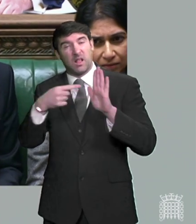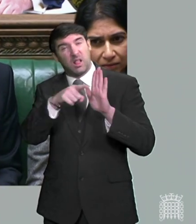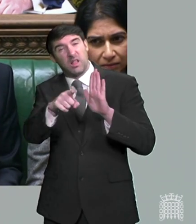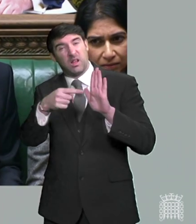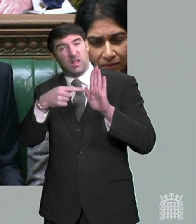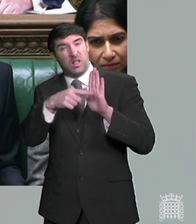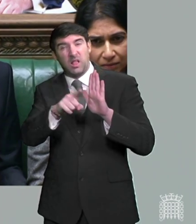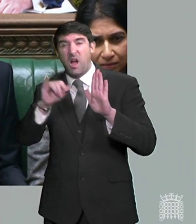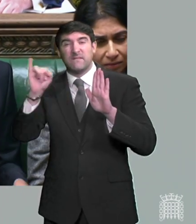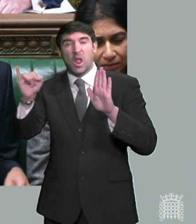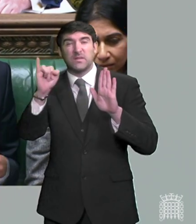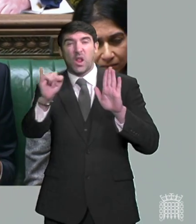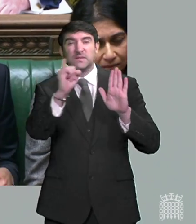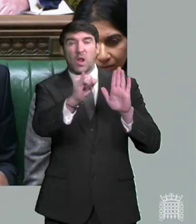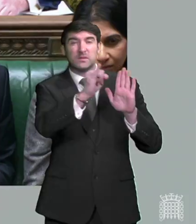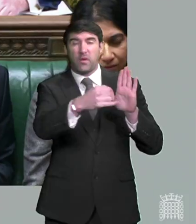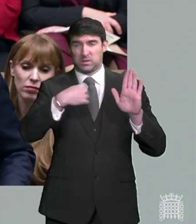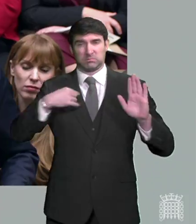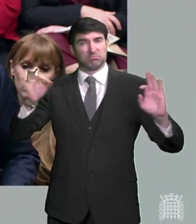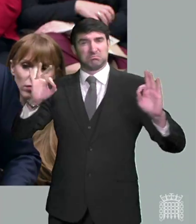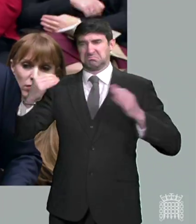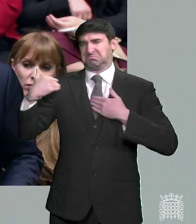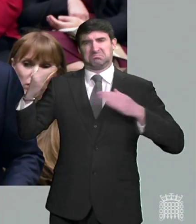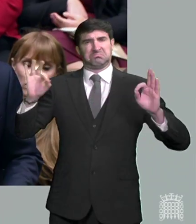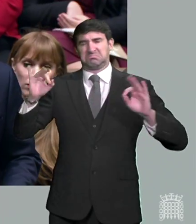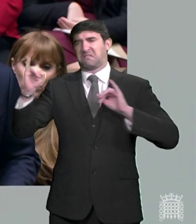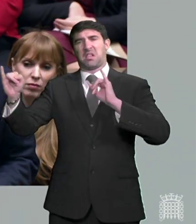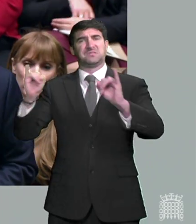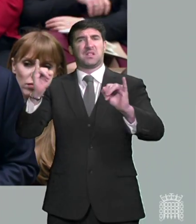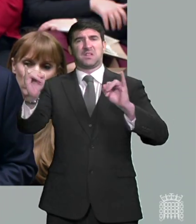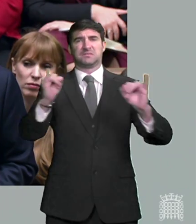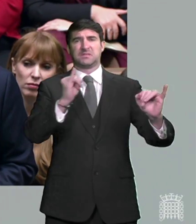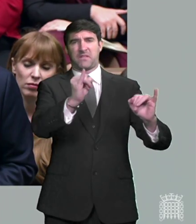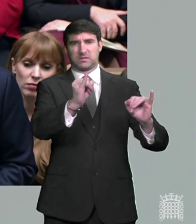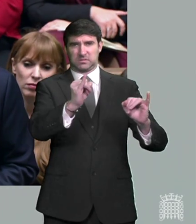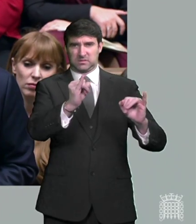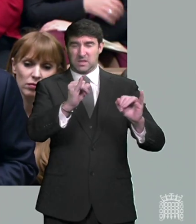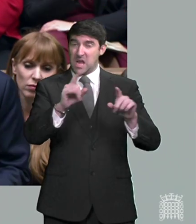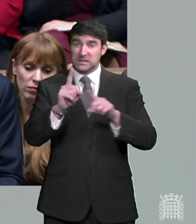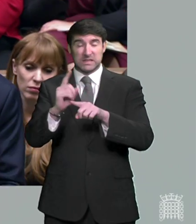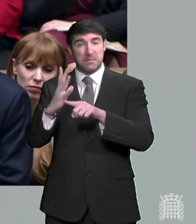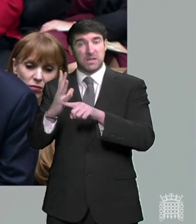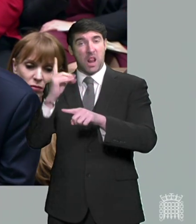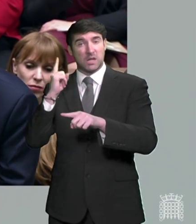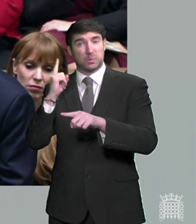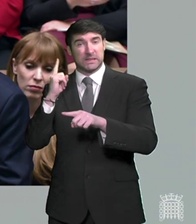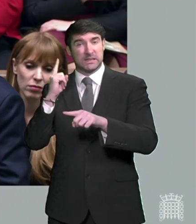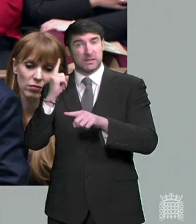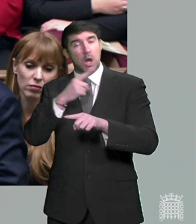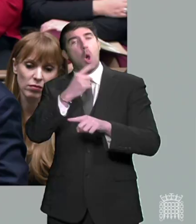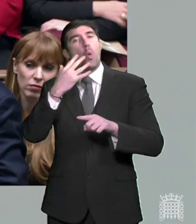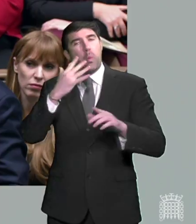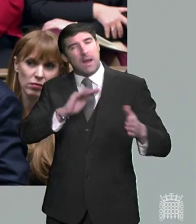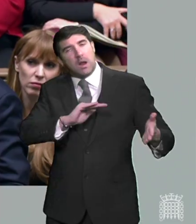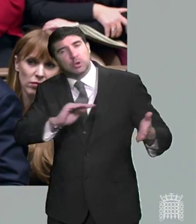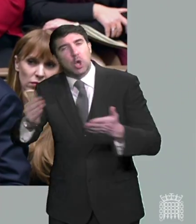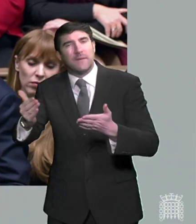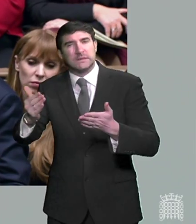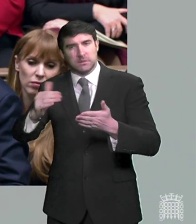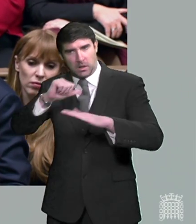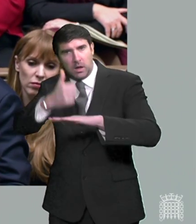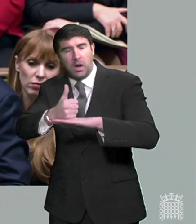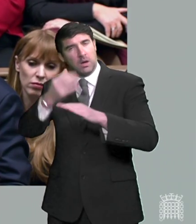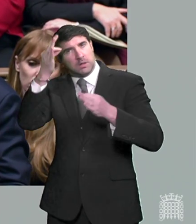Just like last week, he will not say when he will deliver the basic minimum service levels that people need.